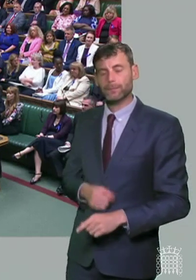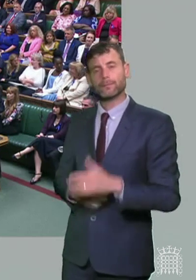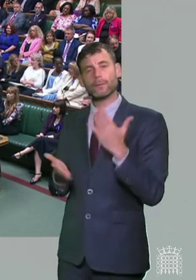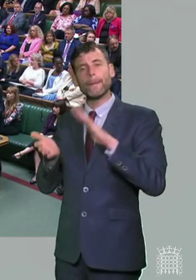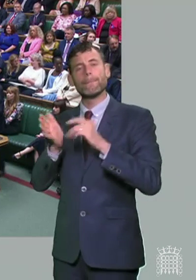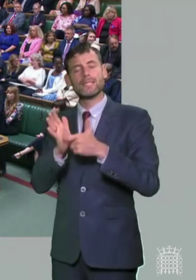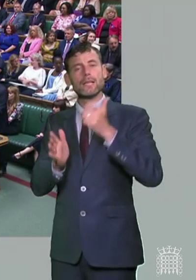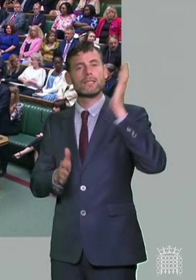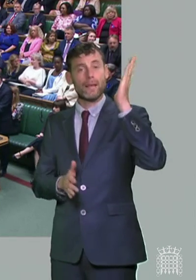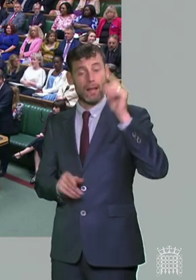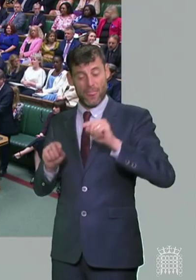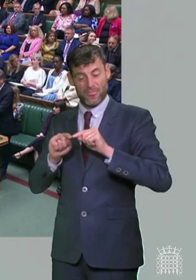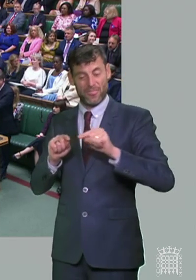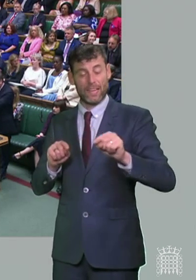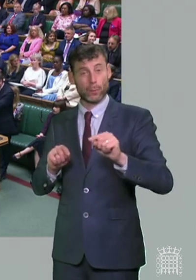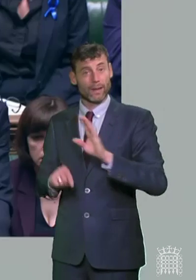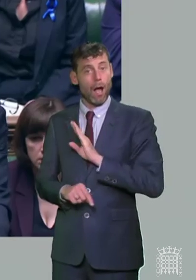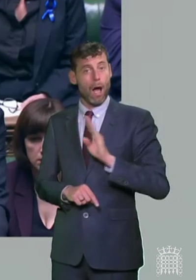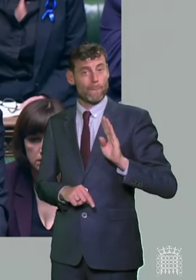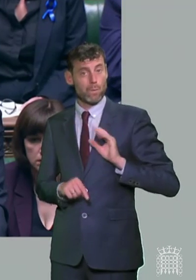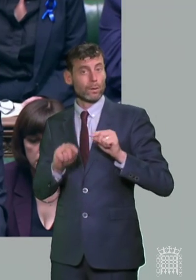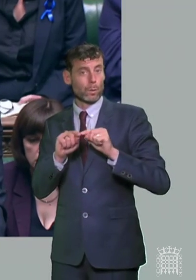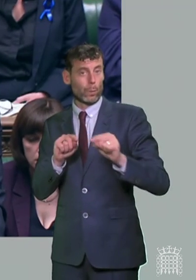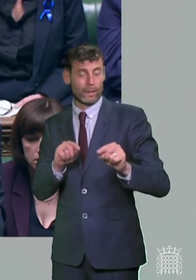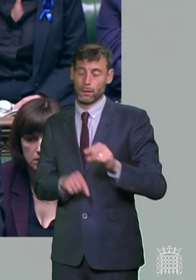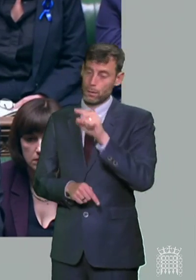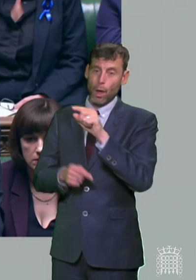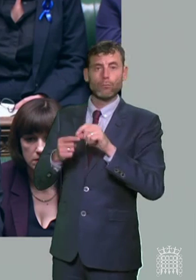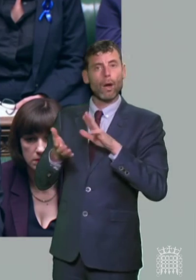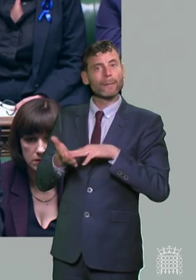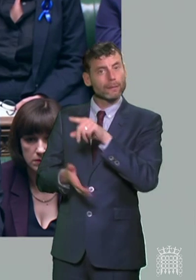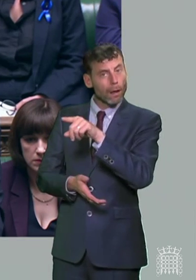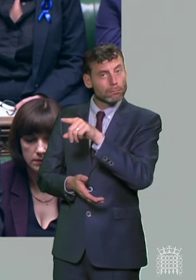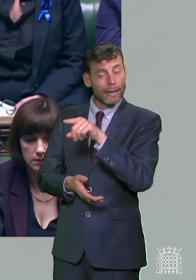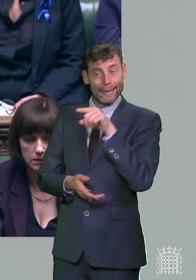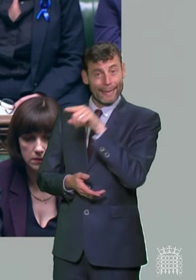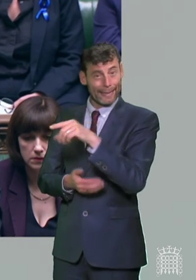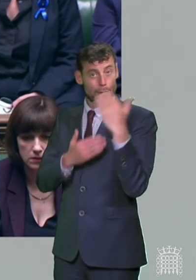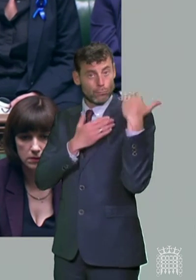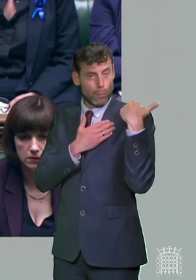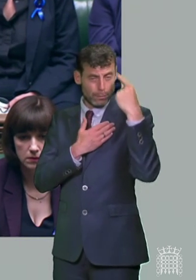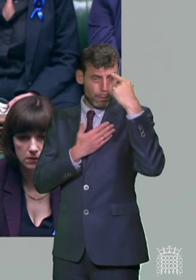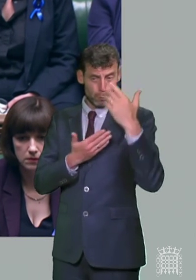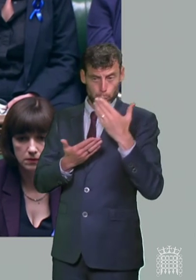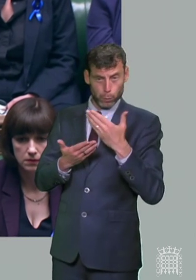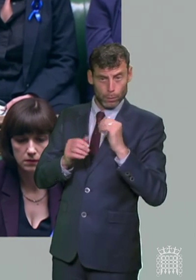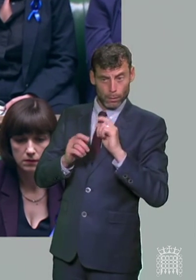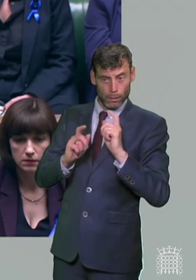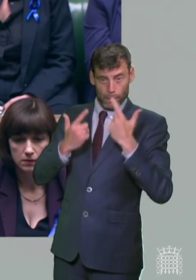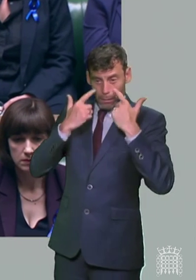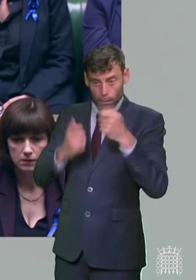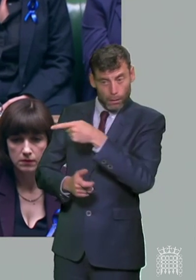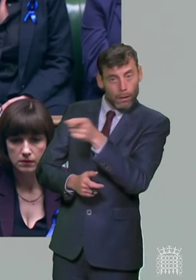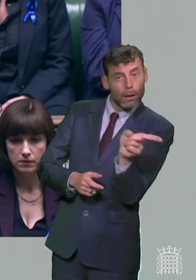It is Armed Forces Week. Under this Prime Minister, those serving our country are facing a real-terms pay cut.